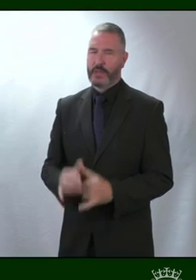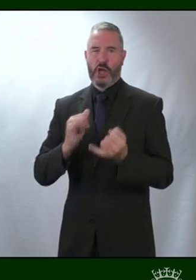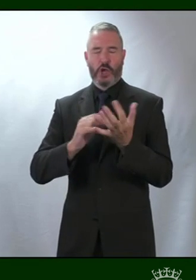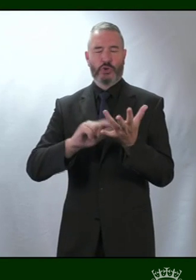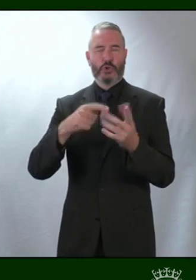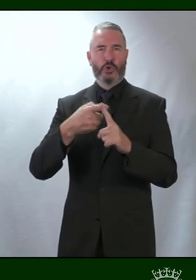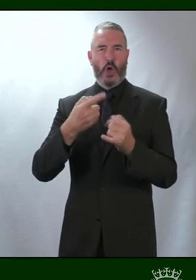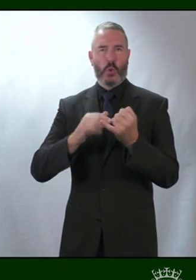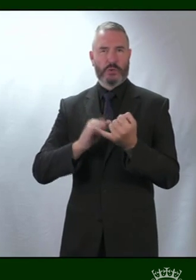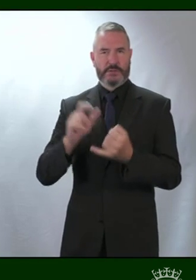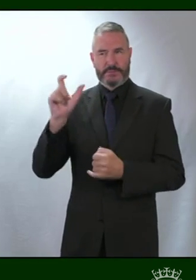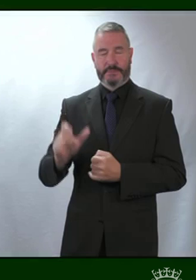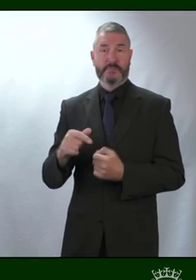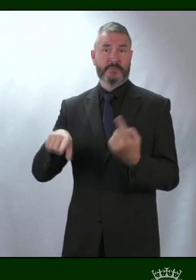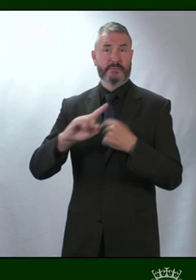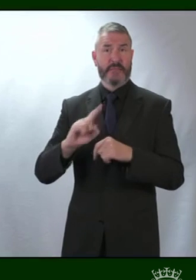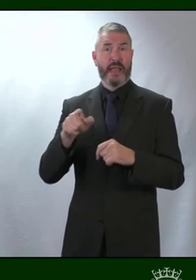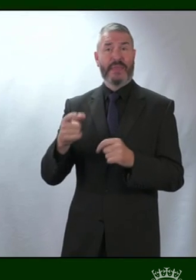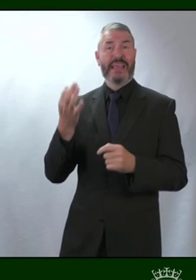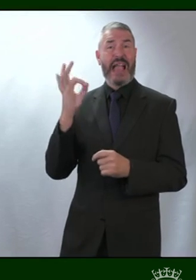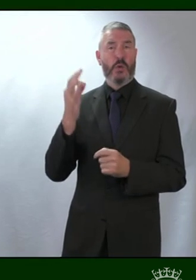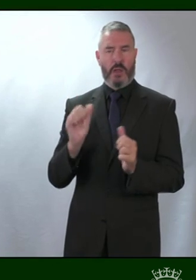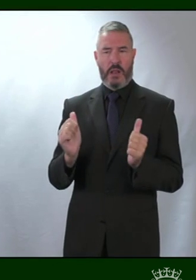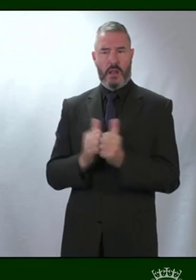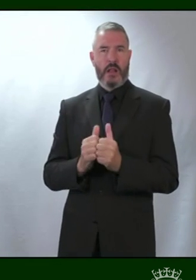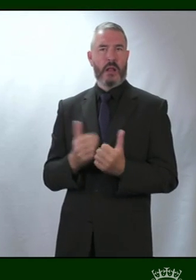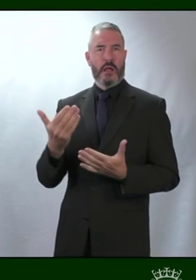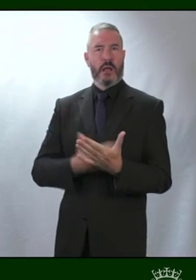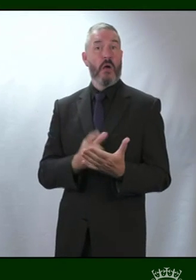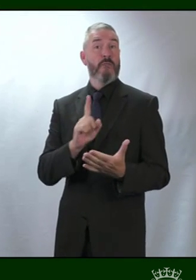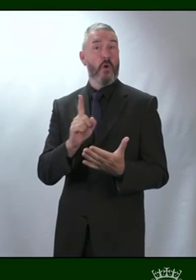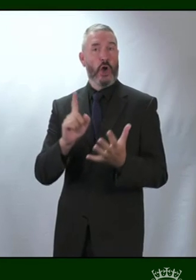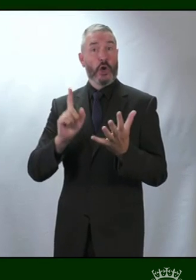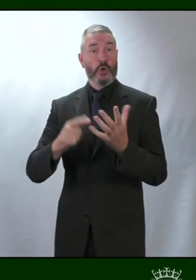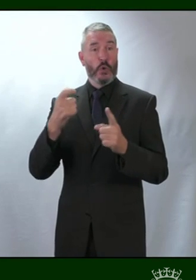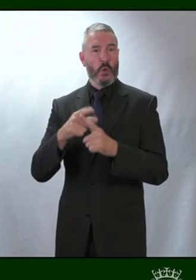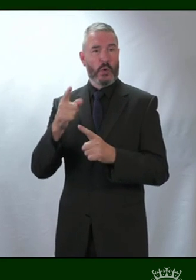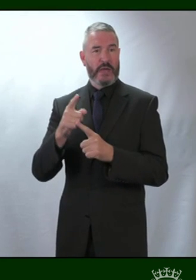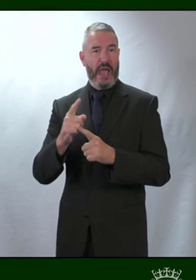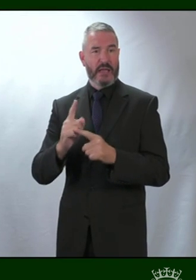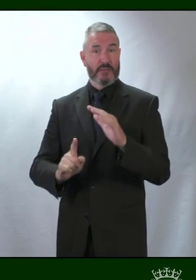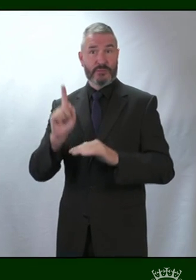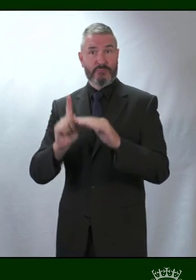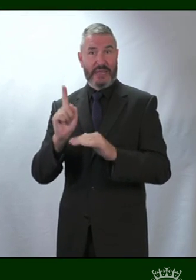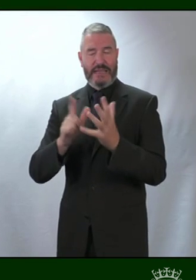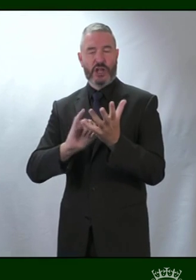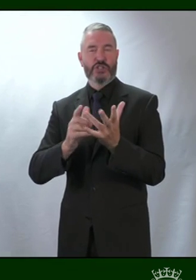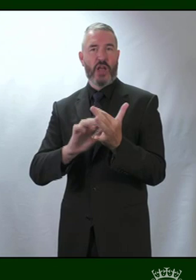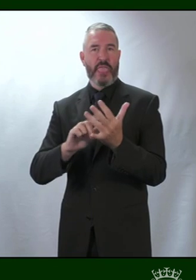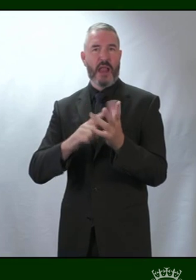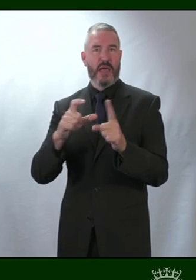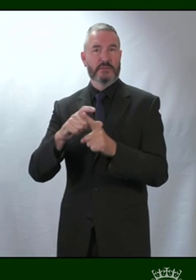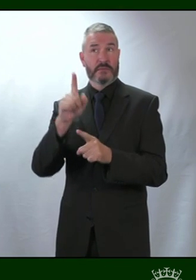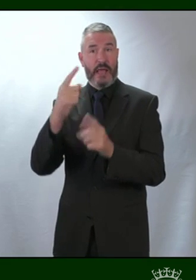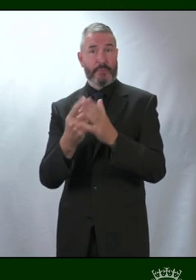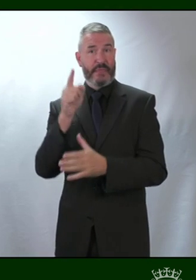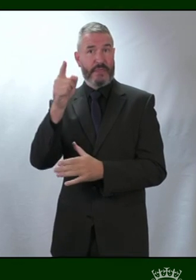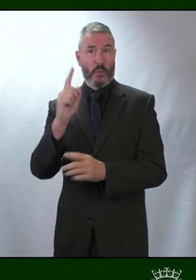The unanimous decision by Highland Council to grant planning consent for the UK’s vertical space launch site in Sutherland is clearly extremely good news.